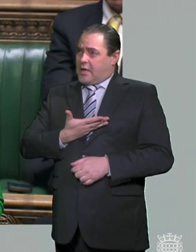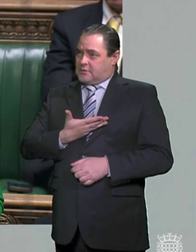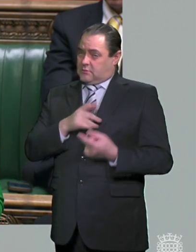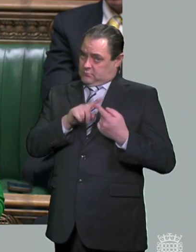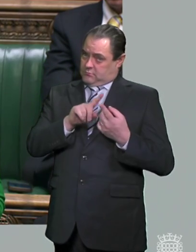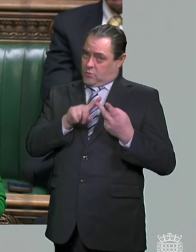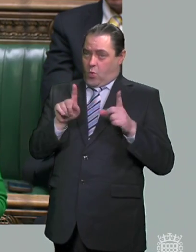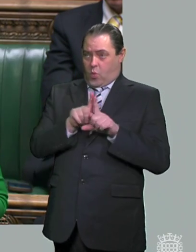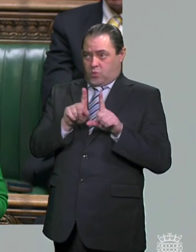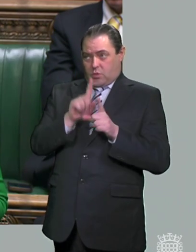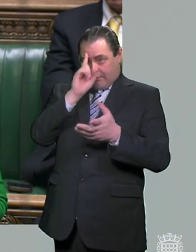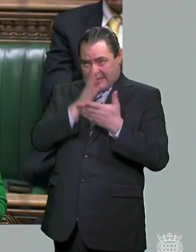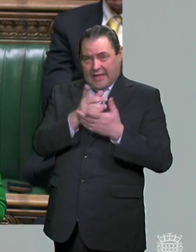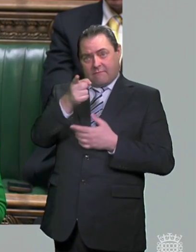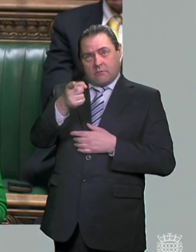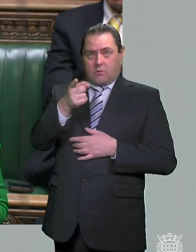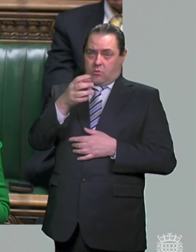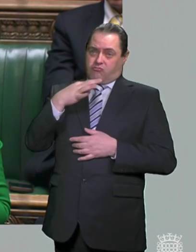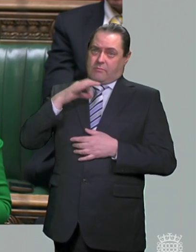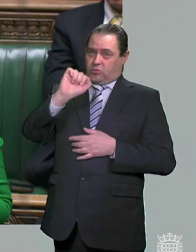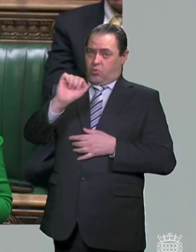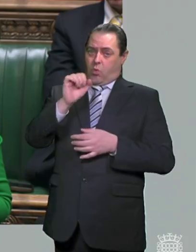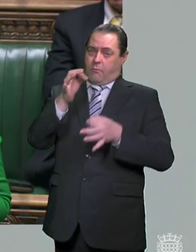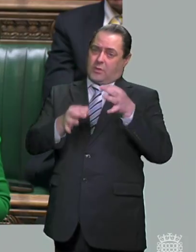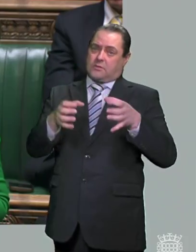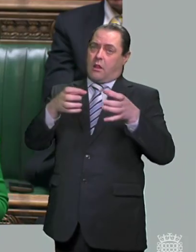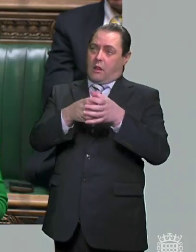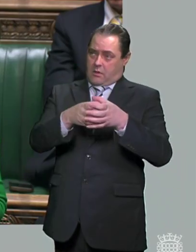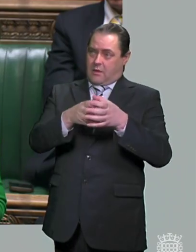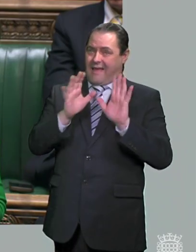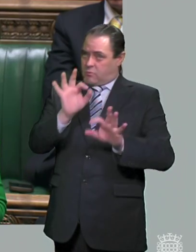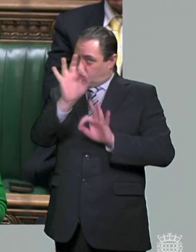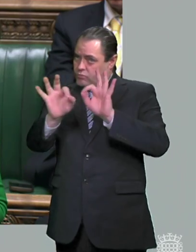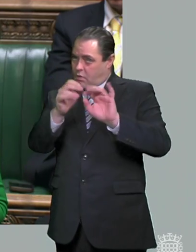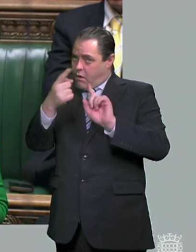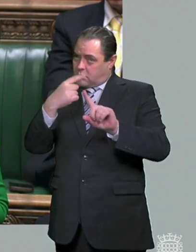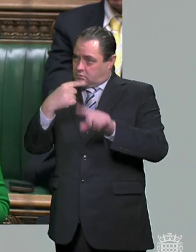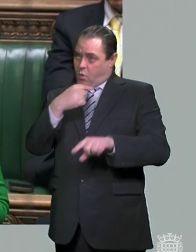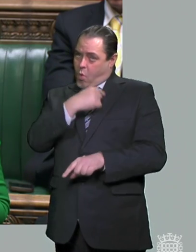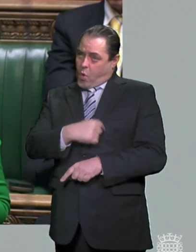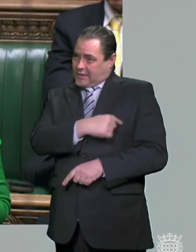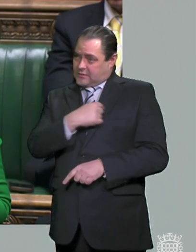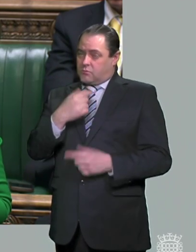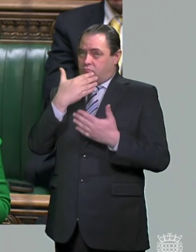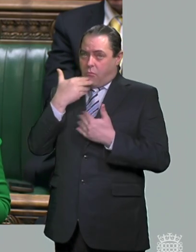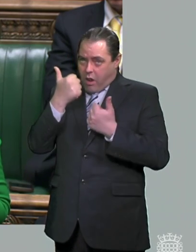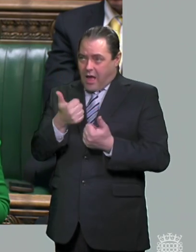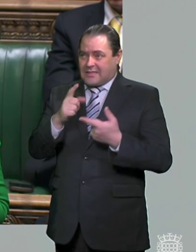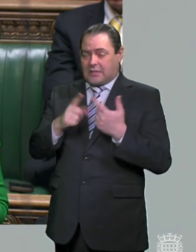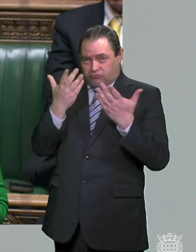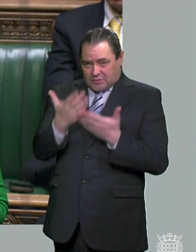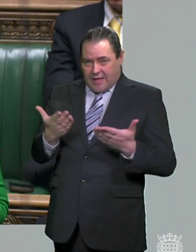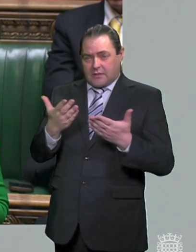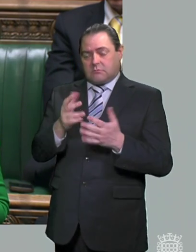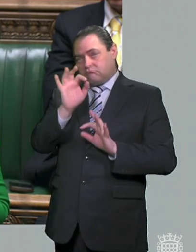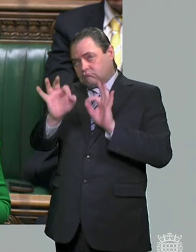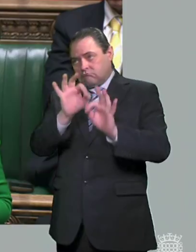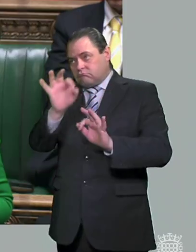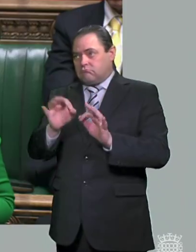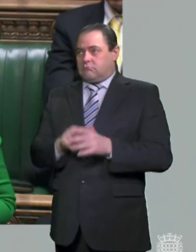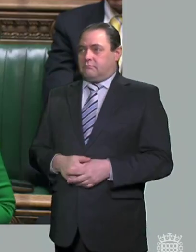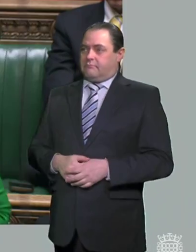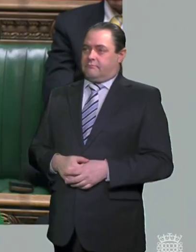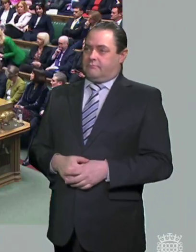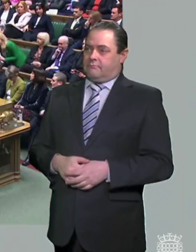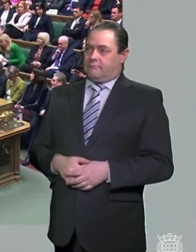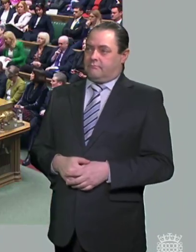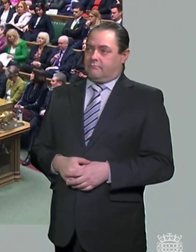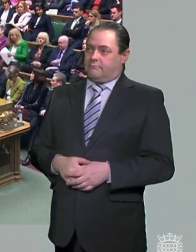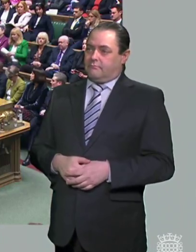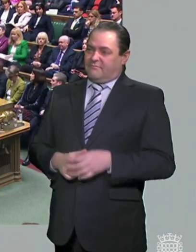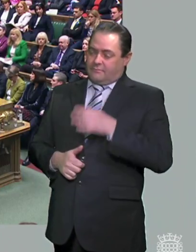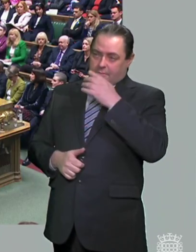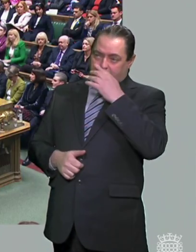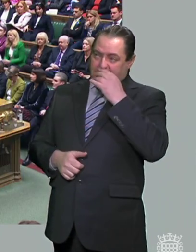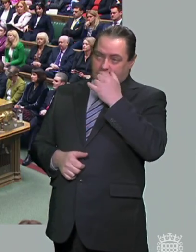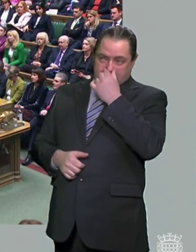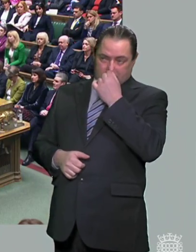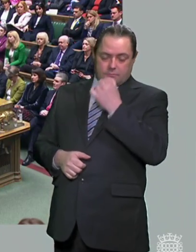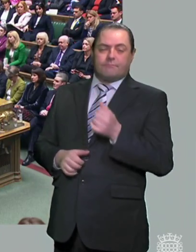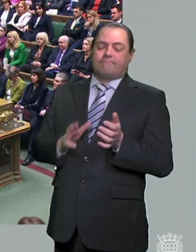Does he believe that as representatives of their political parties, all candidates must answer those questions honestly, politely and with respect while standing on a voter’s doorstep?